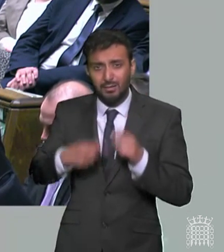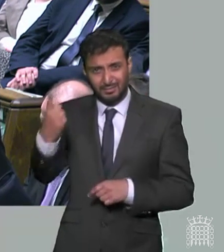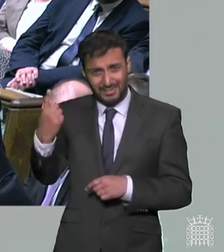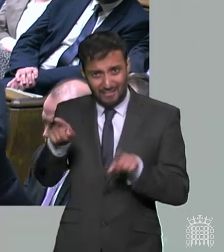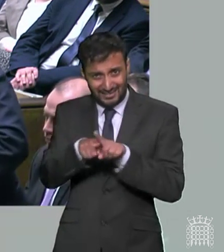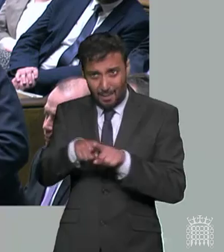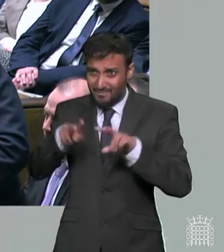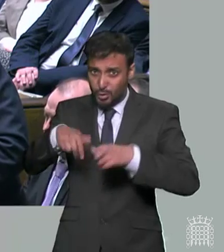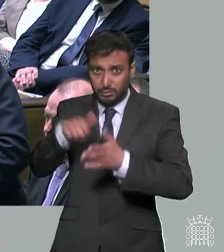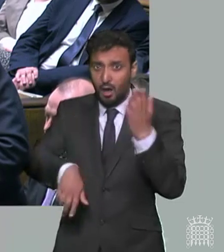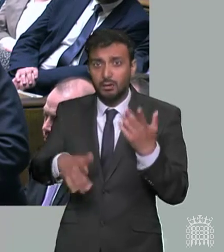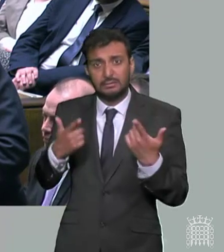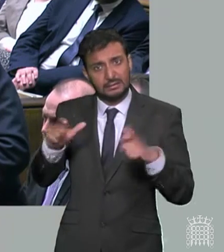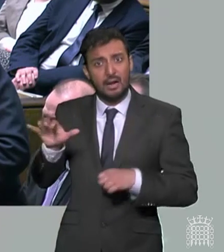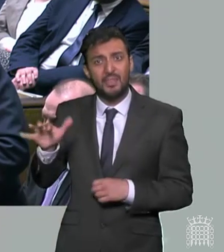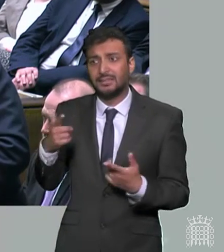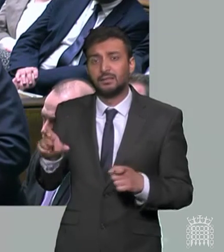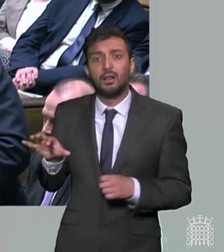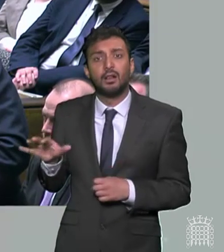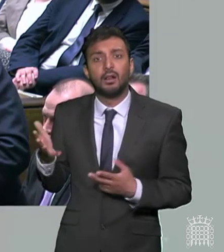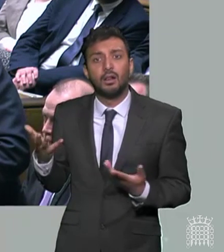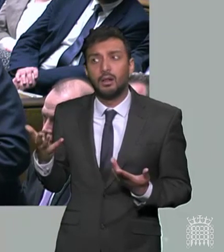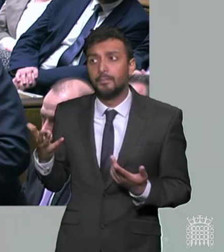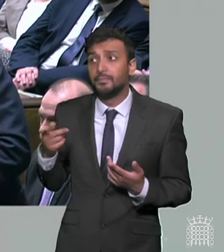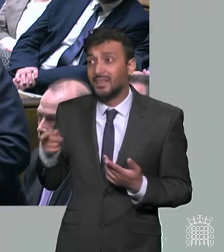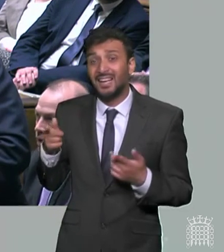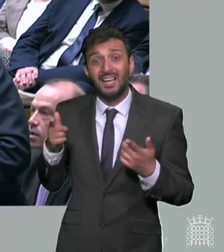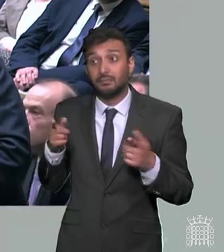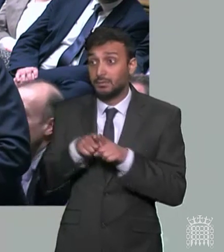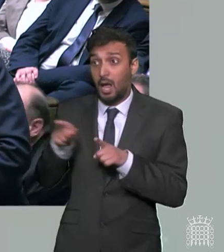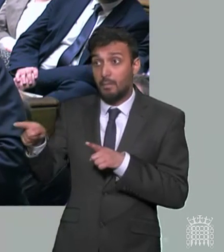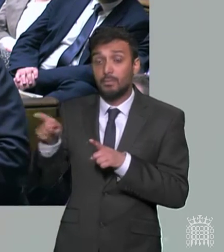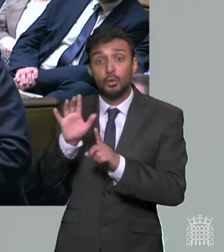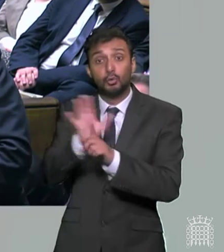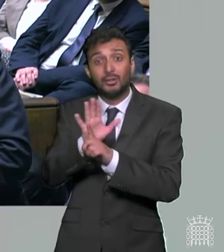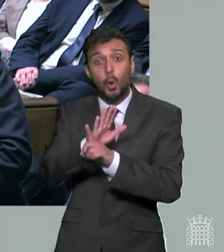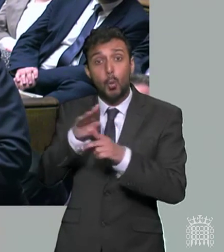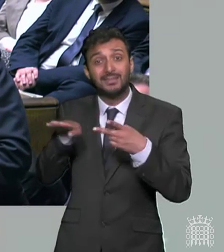He is still there, and so is the deputy Leader of the Opposition.